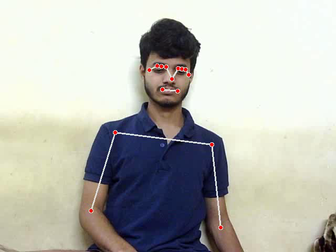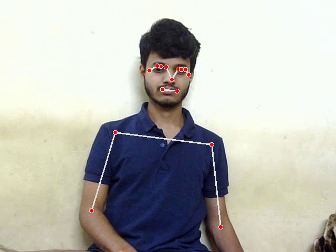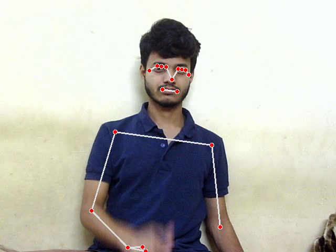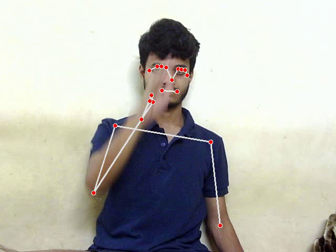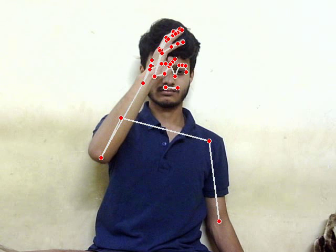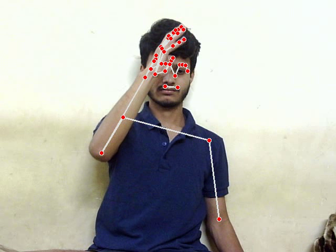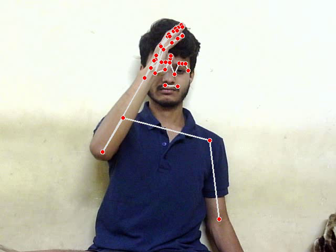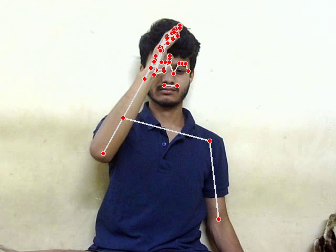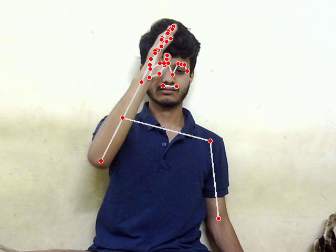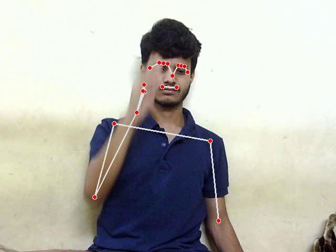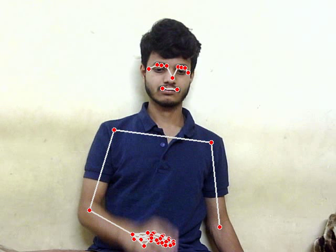father